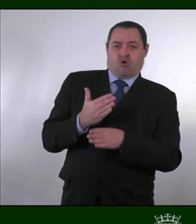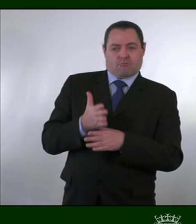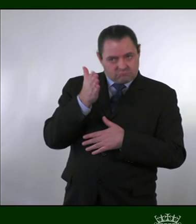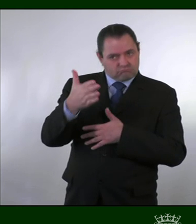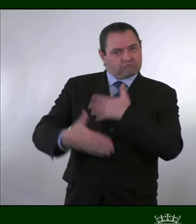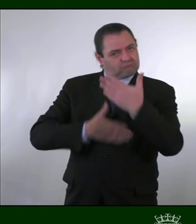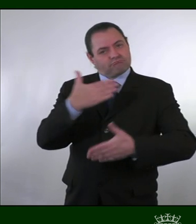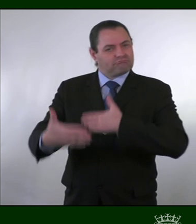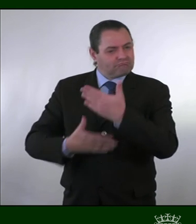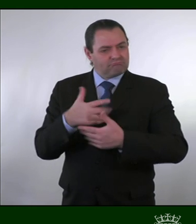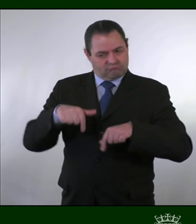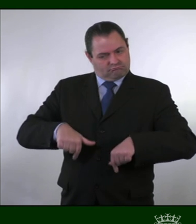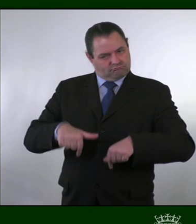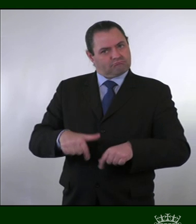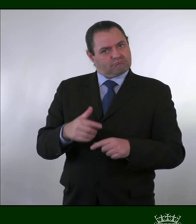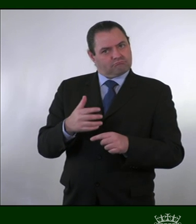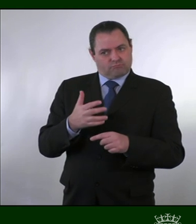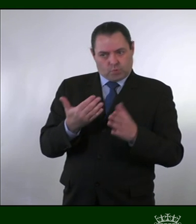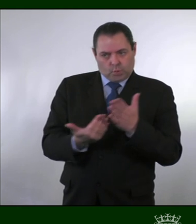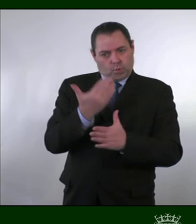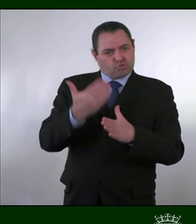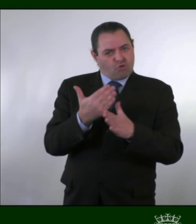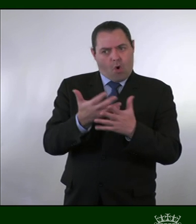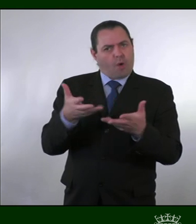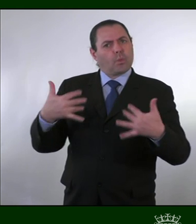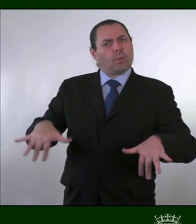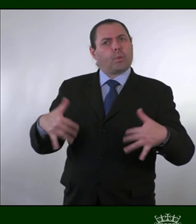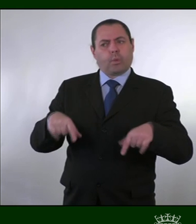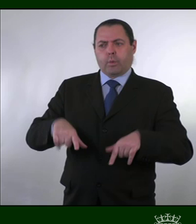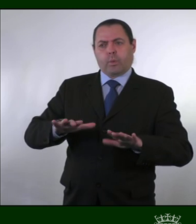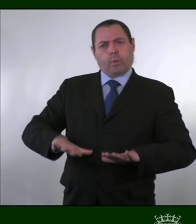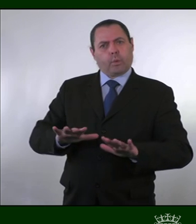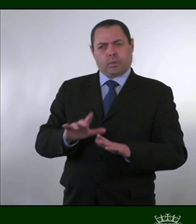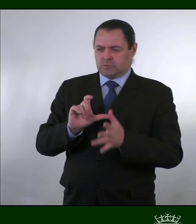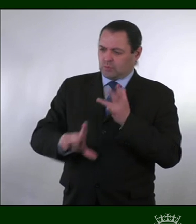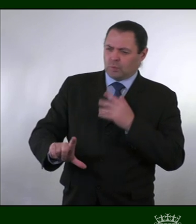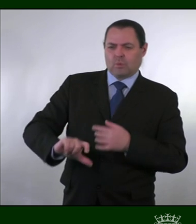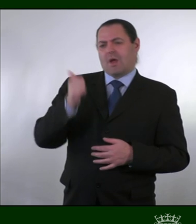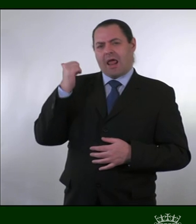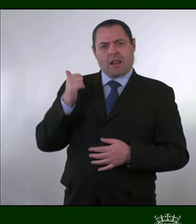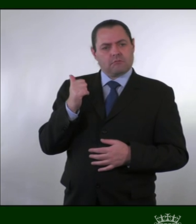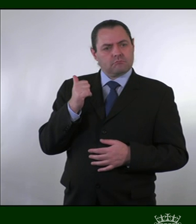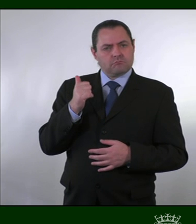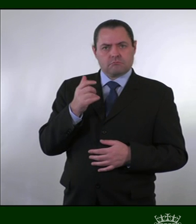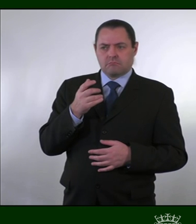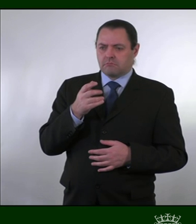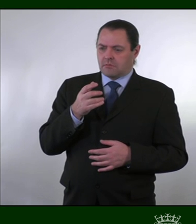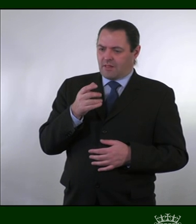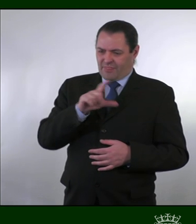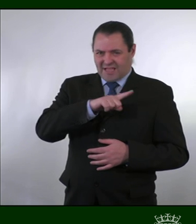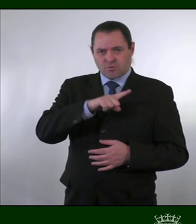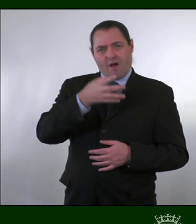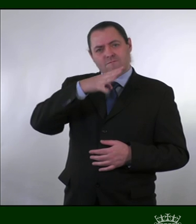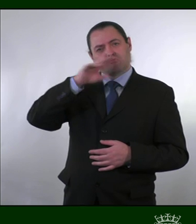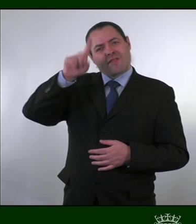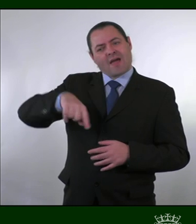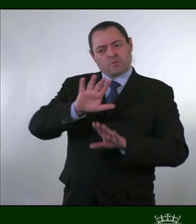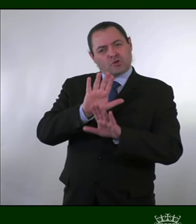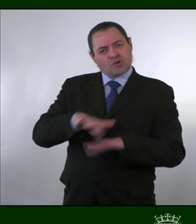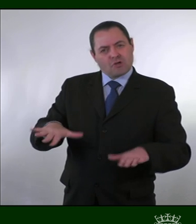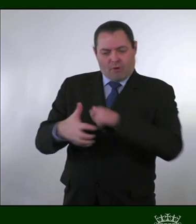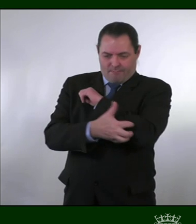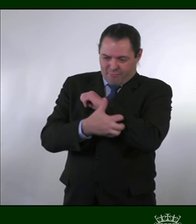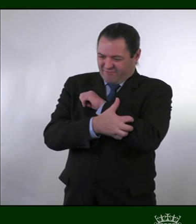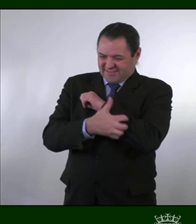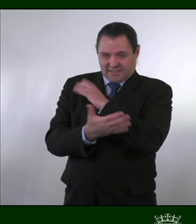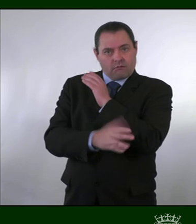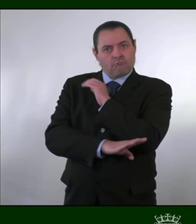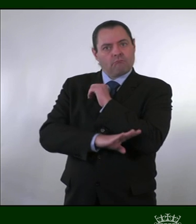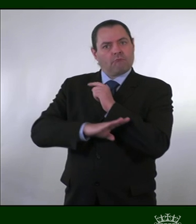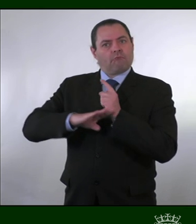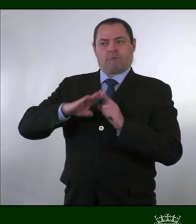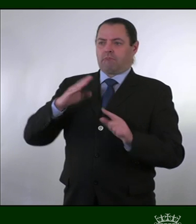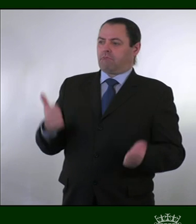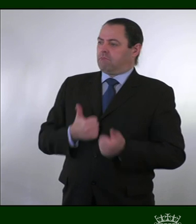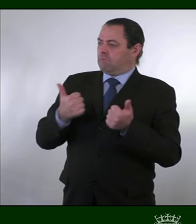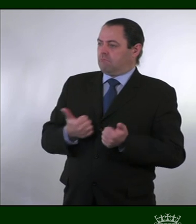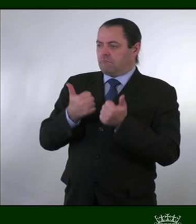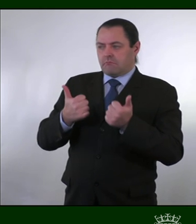It is the record of this country in creating jobs, and new jobs in particular, that has meant that 400,000 children have been lifted out of poverty in the past 10 years.